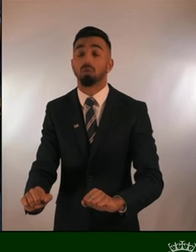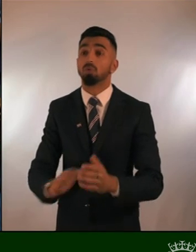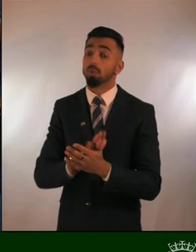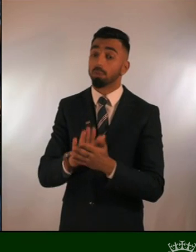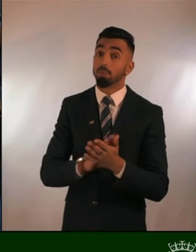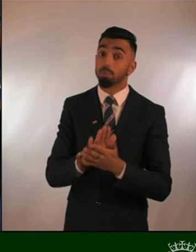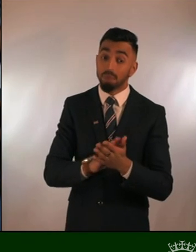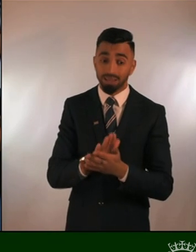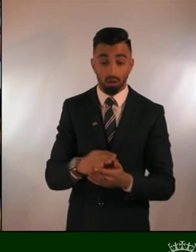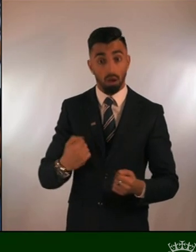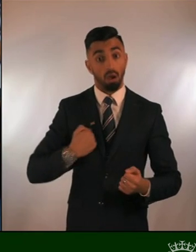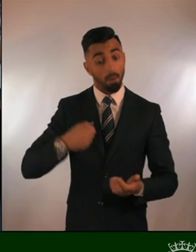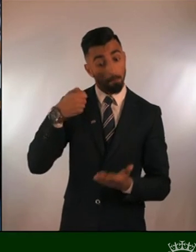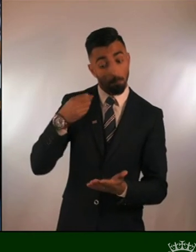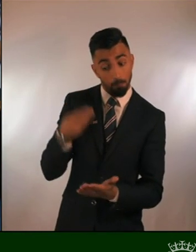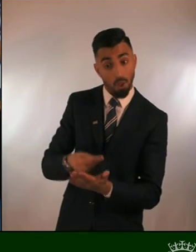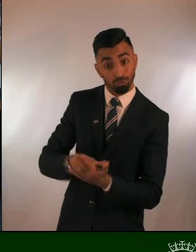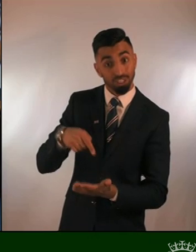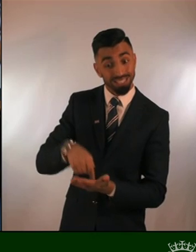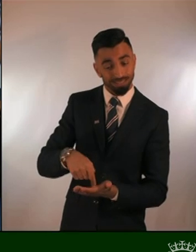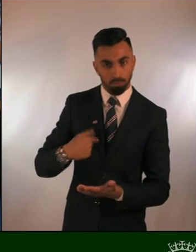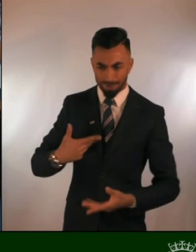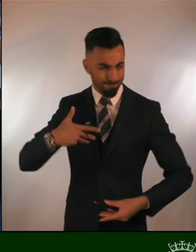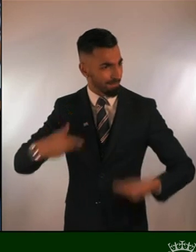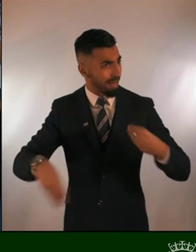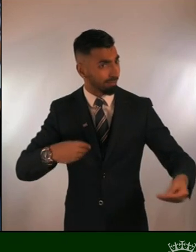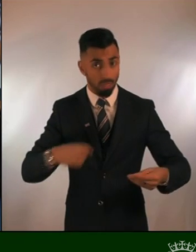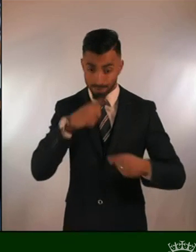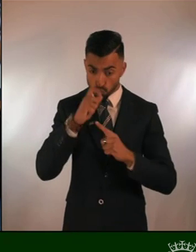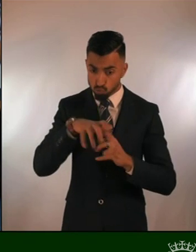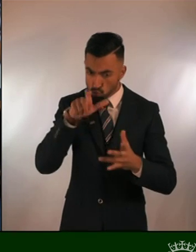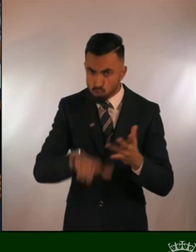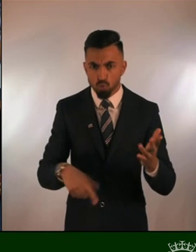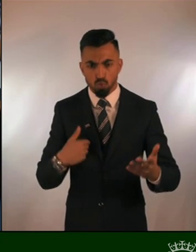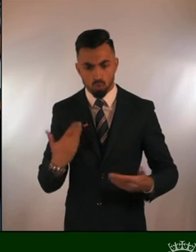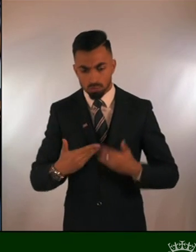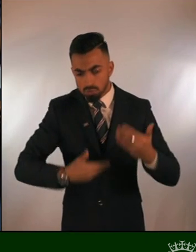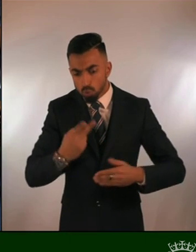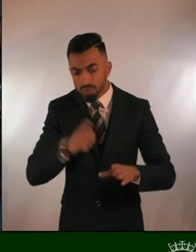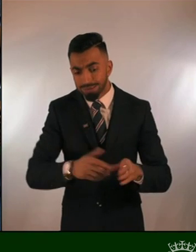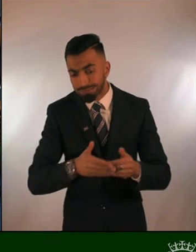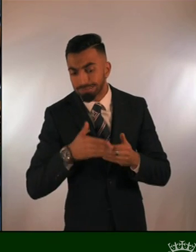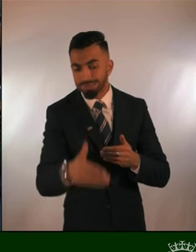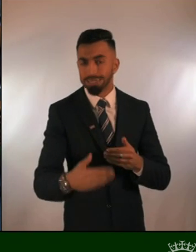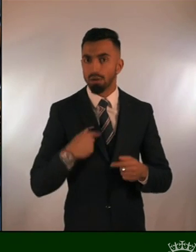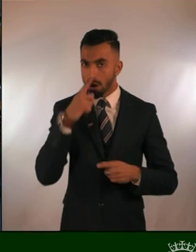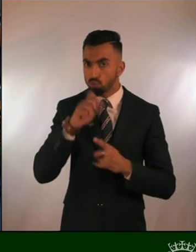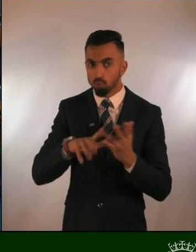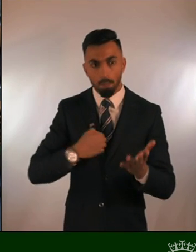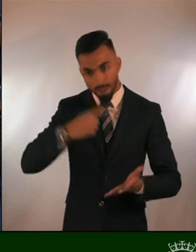So even within our current framework, I have the flexibility to act as required over the next two years.